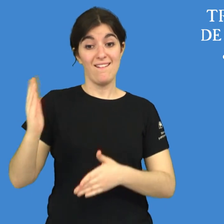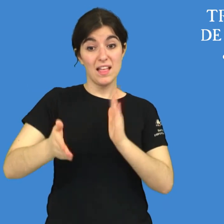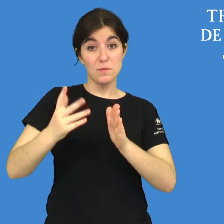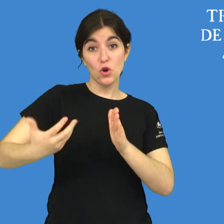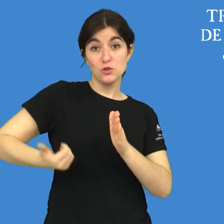terapia